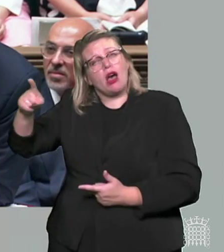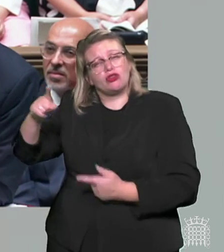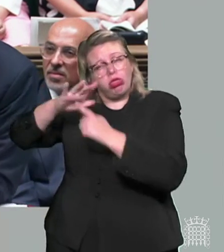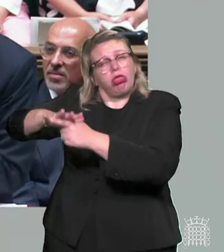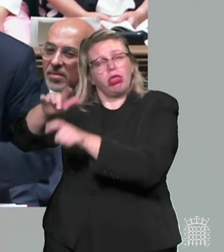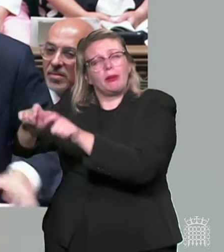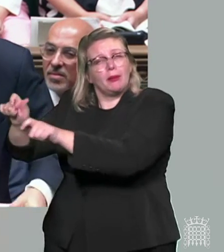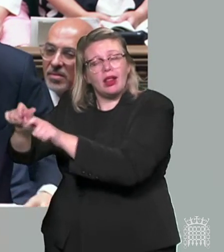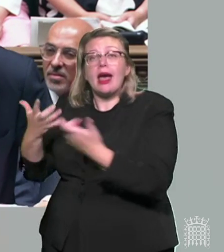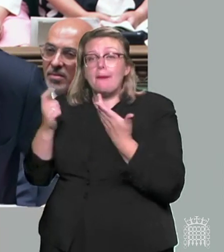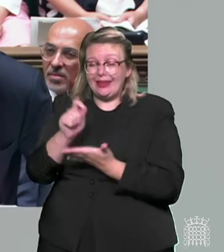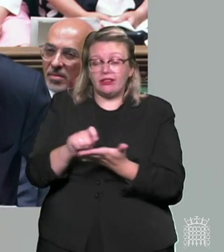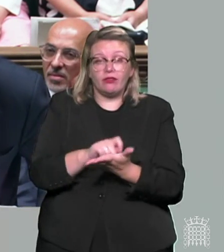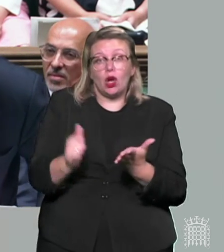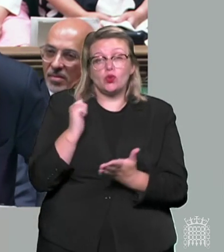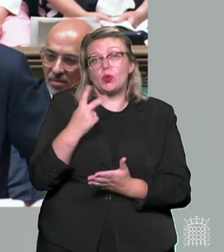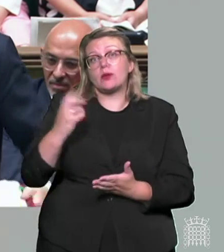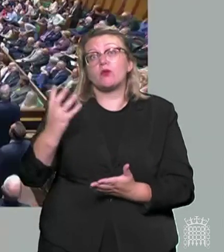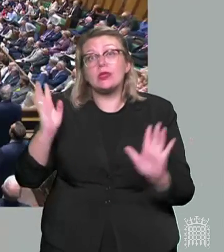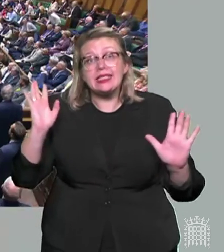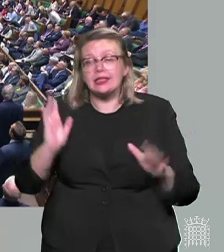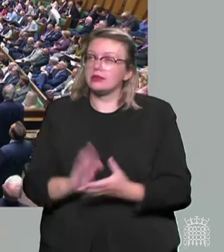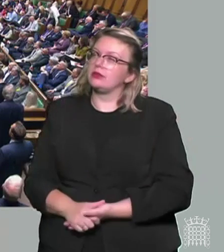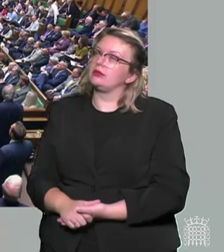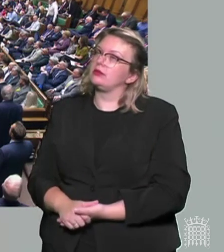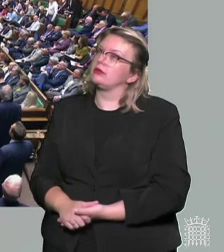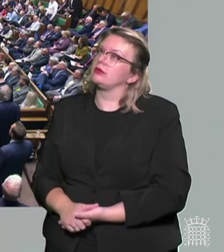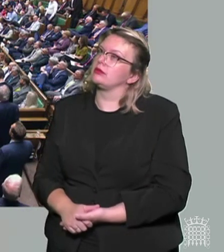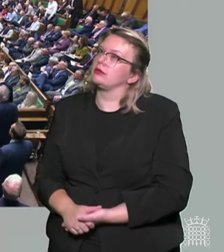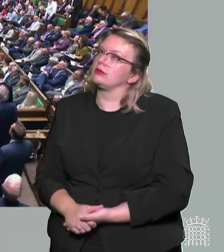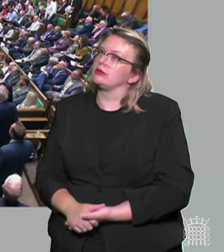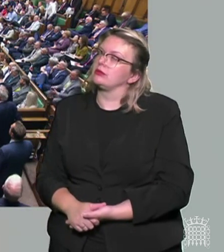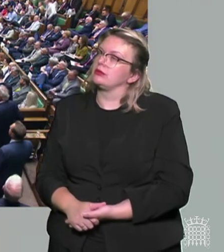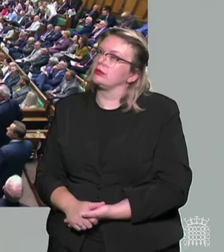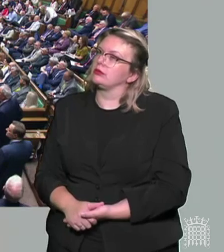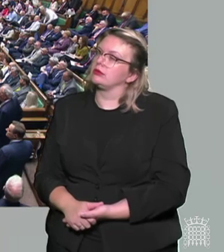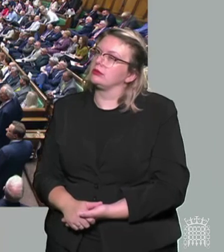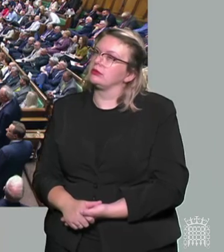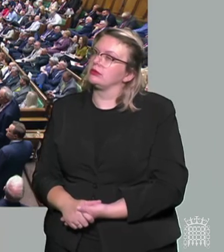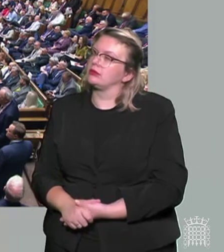And we had a referendum in 2014.